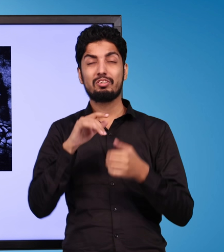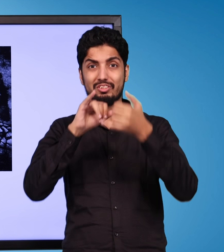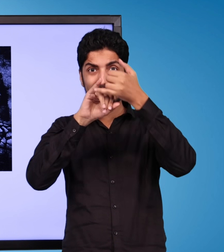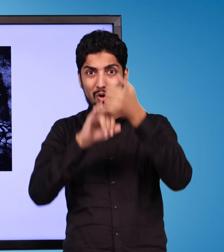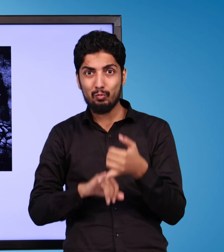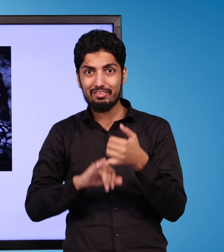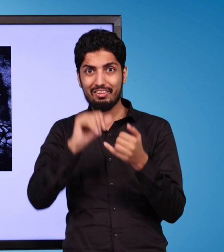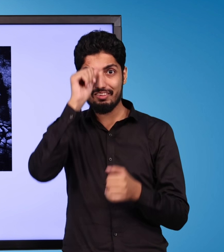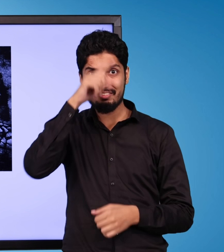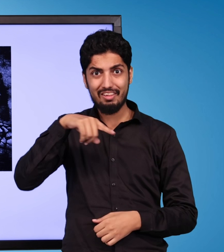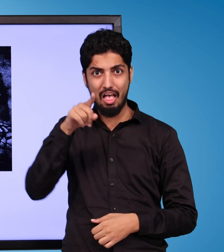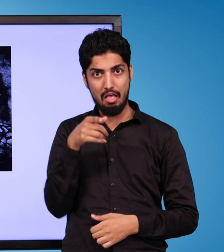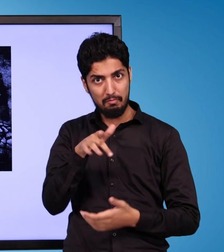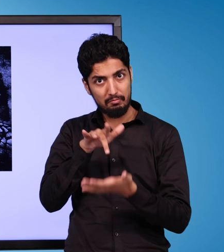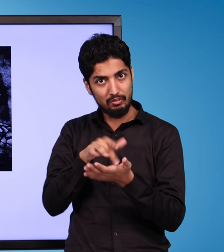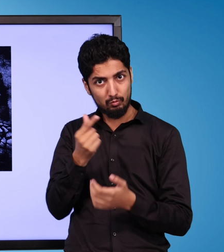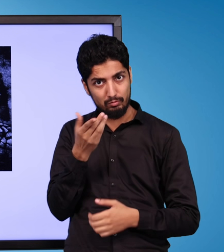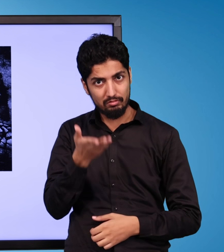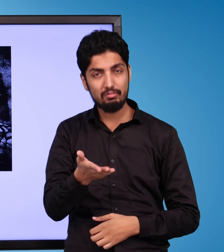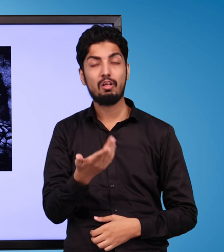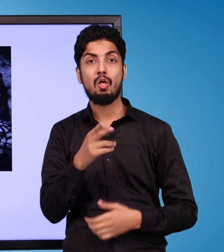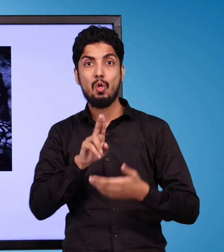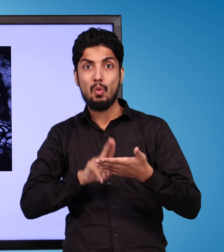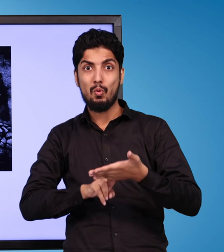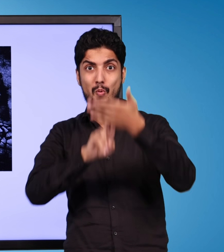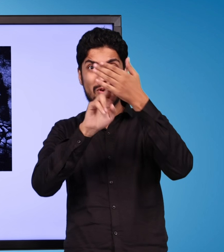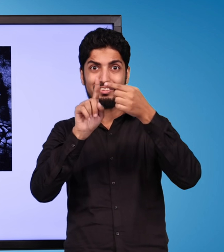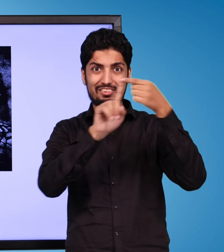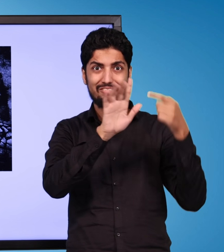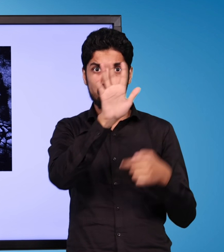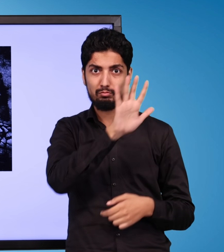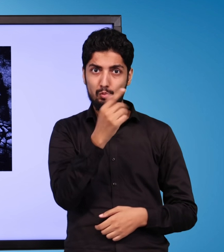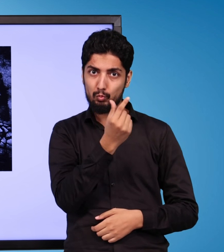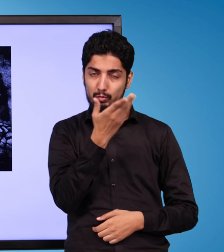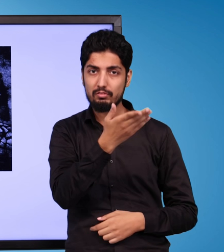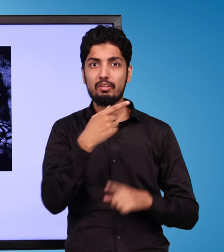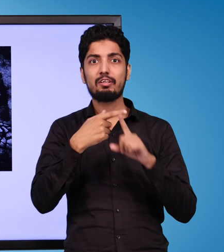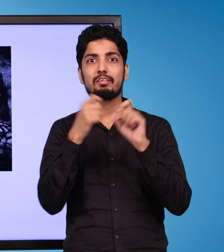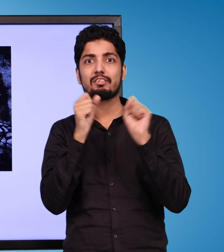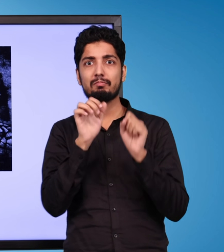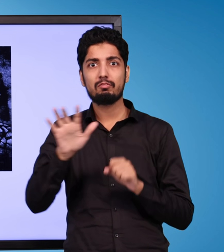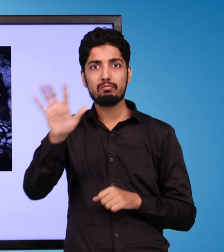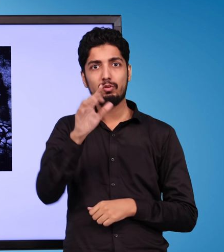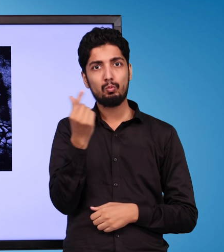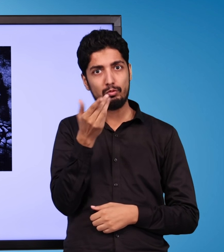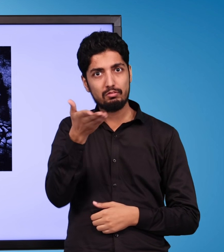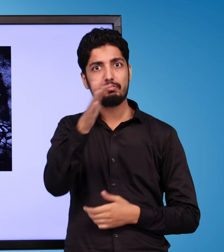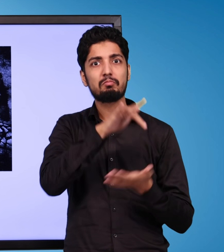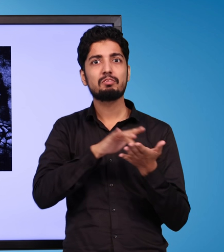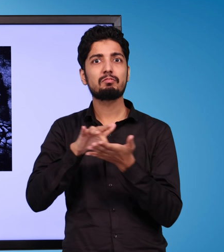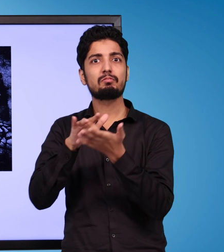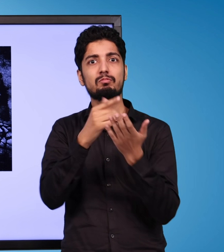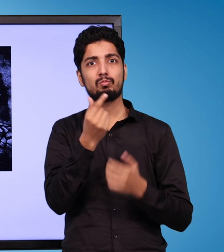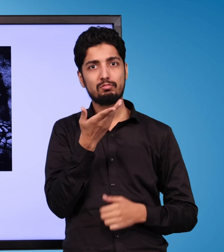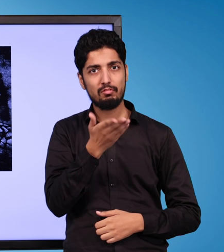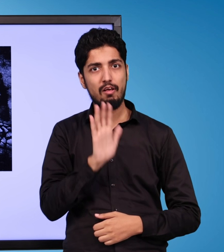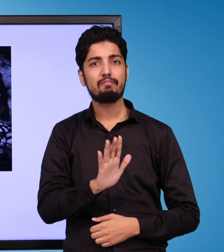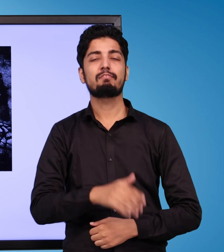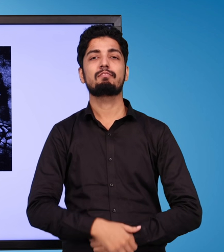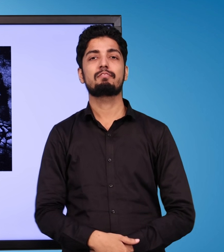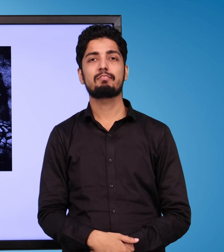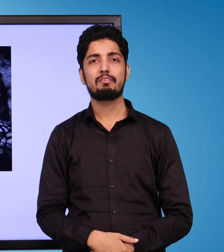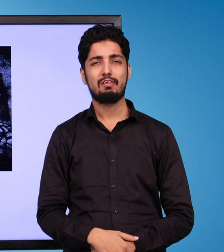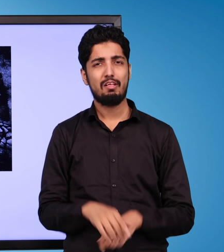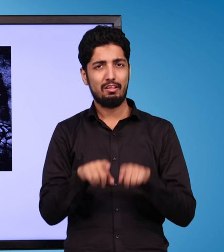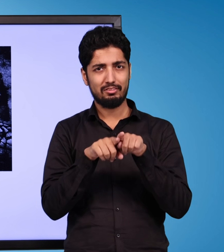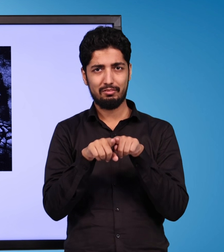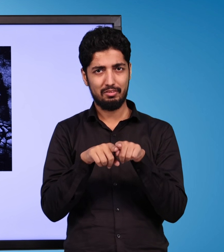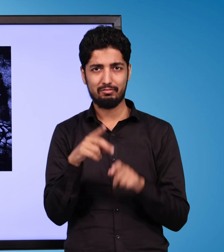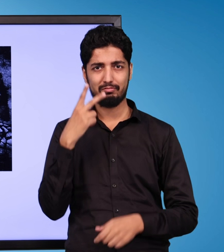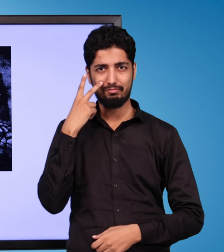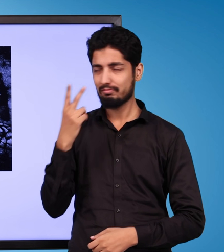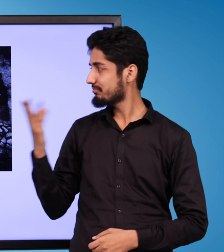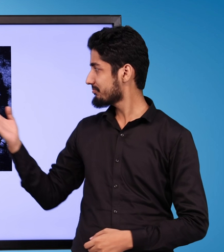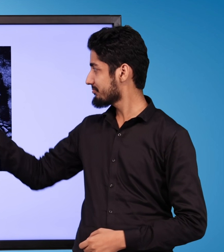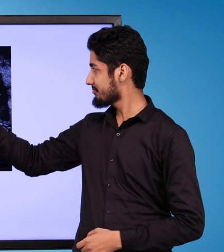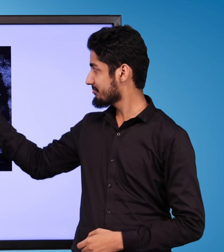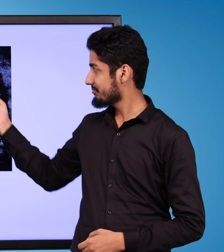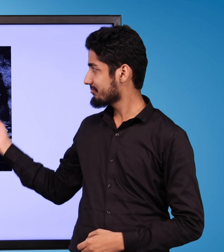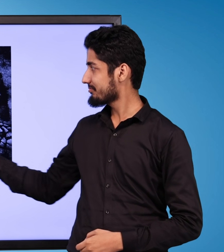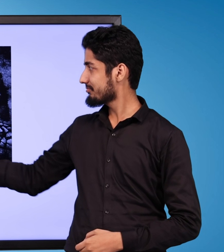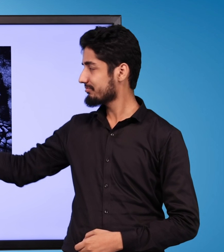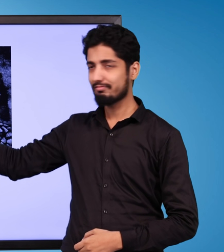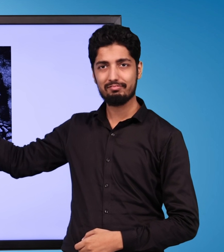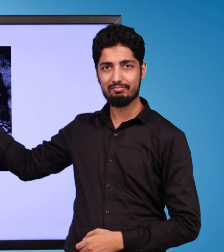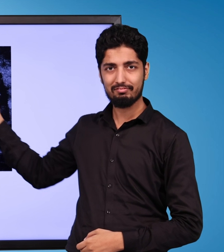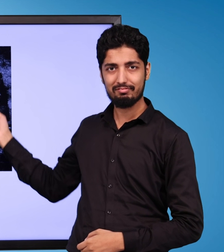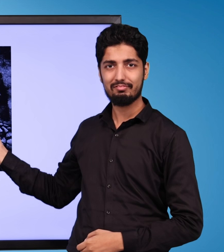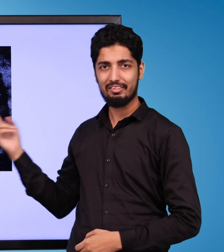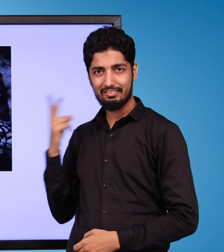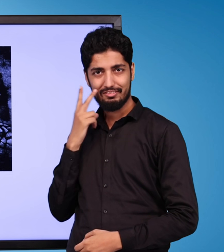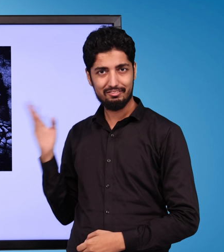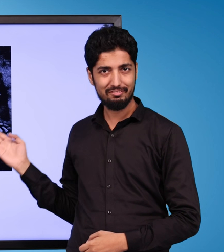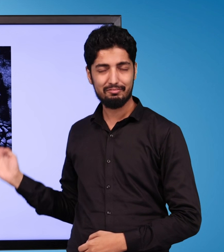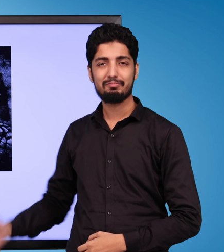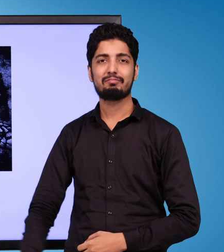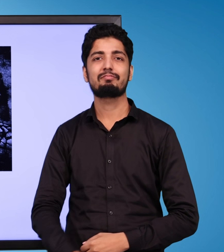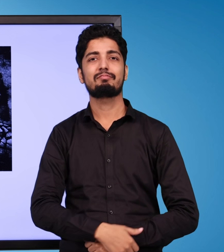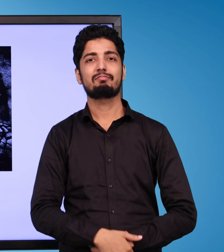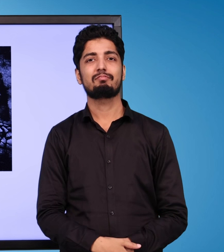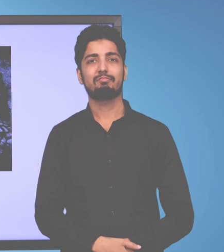south India, in the north-east and Kashmir. For example, this picture shows a megalith.